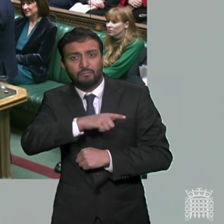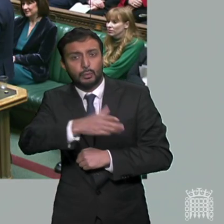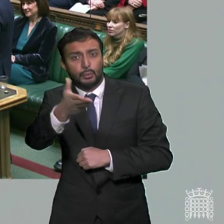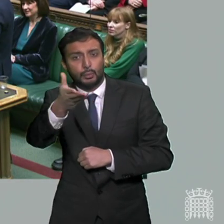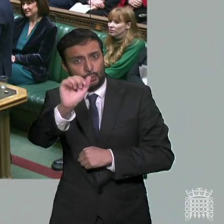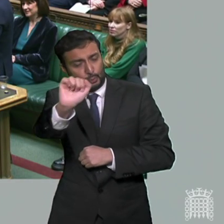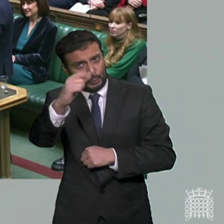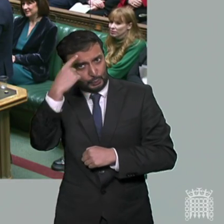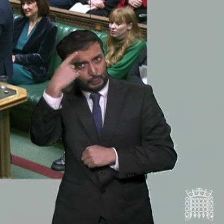What is his position?